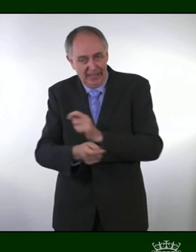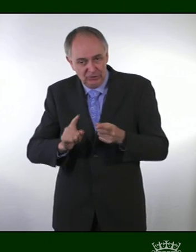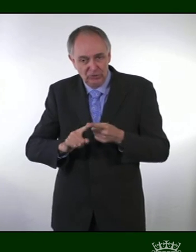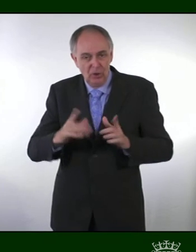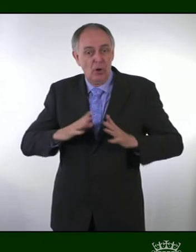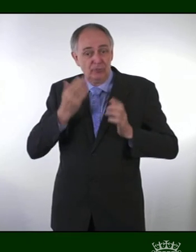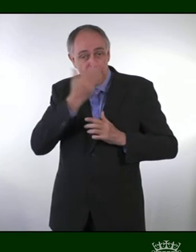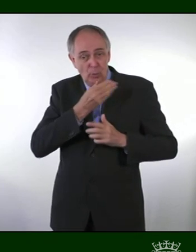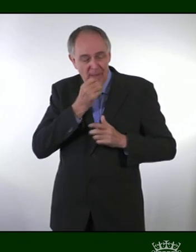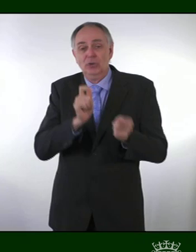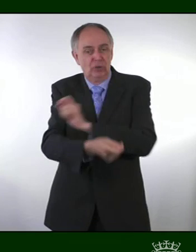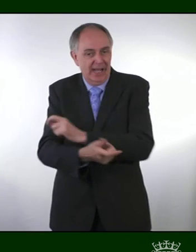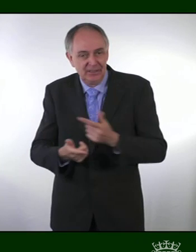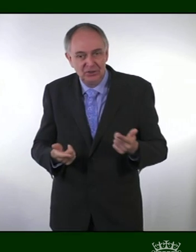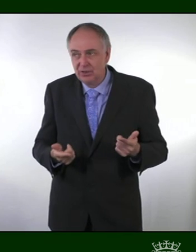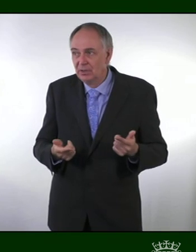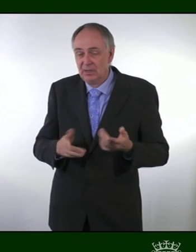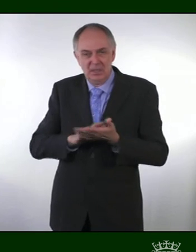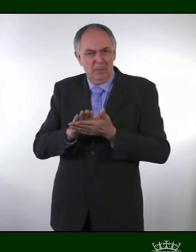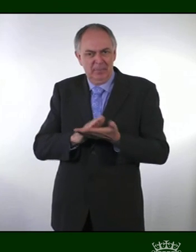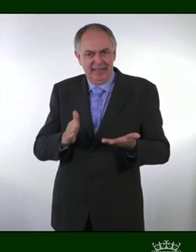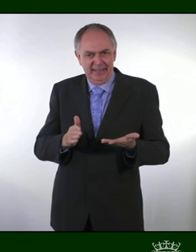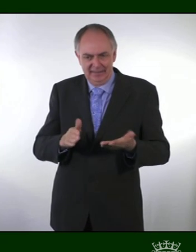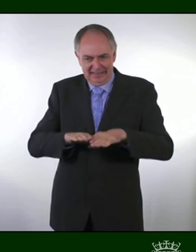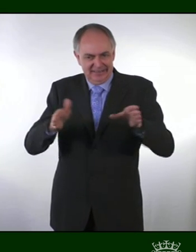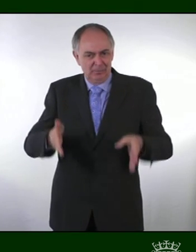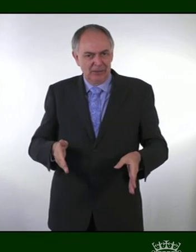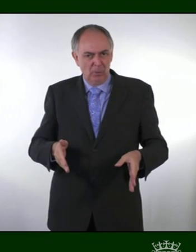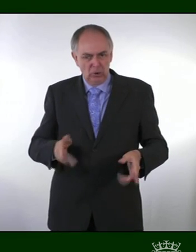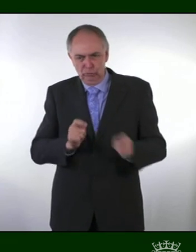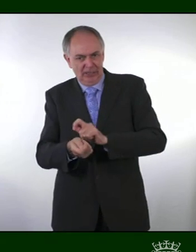The only question now is whether U-turns at the Dispatch Box are before or after.